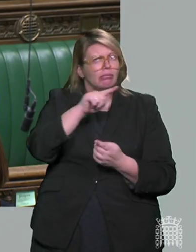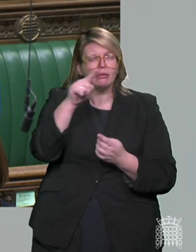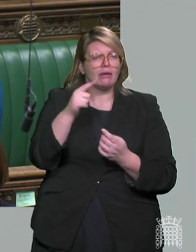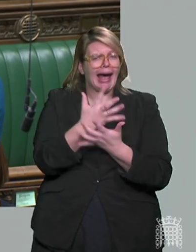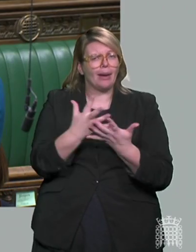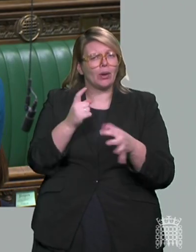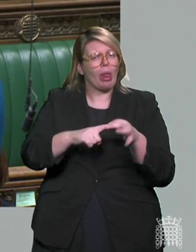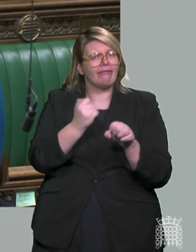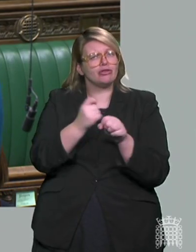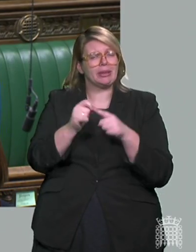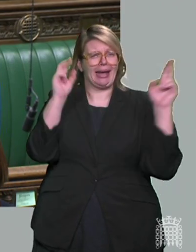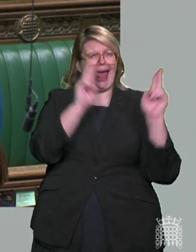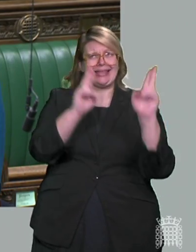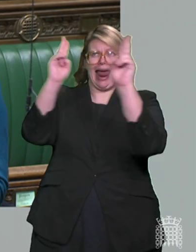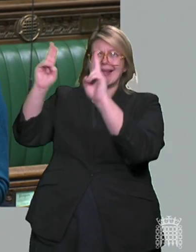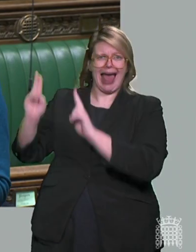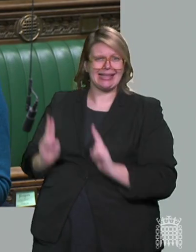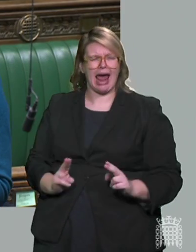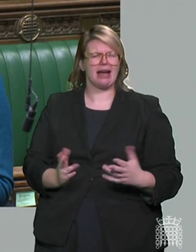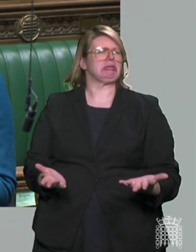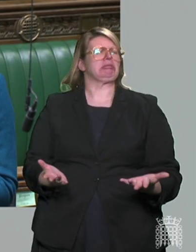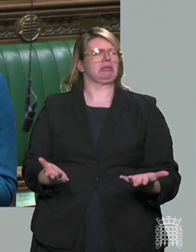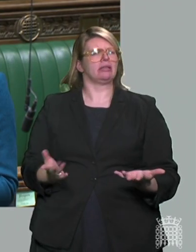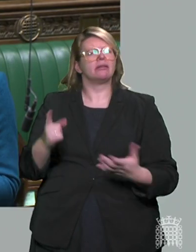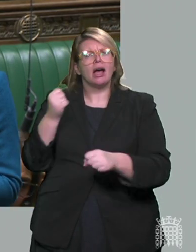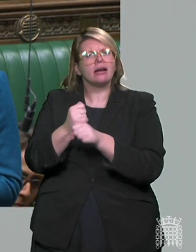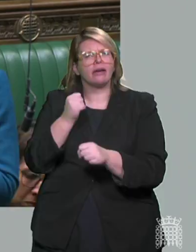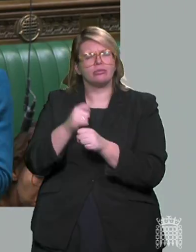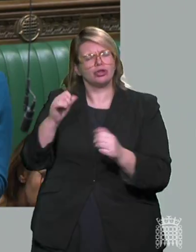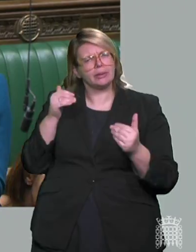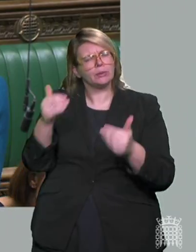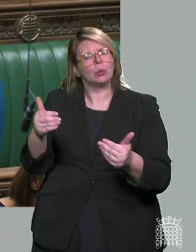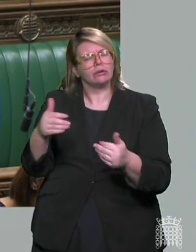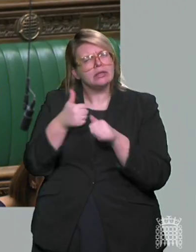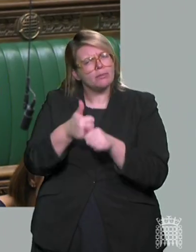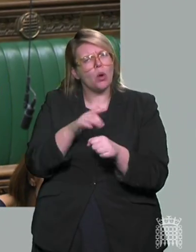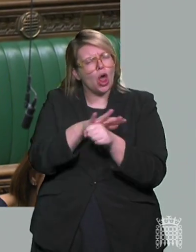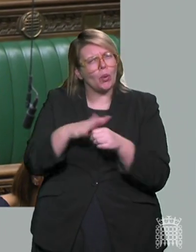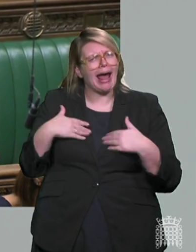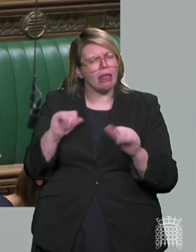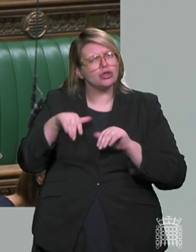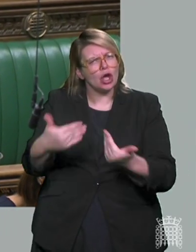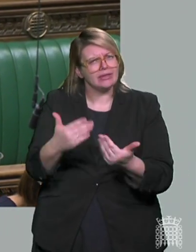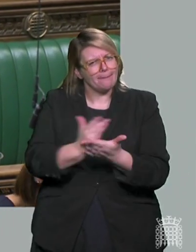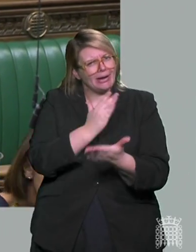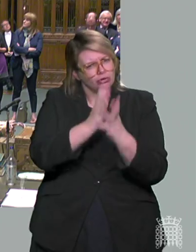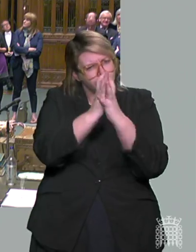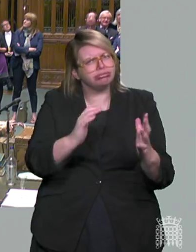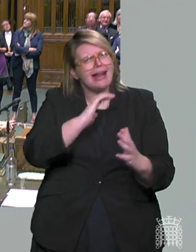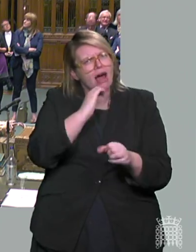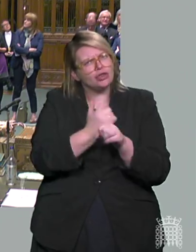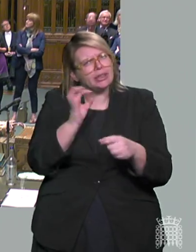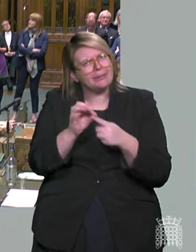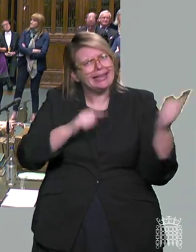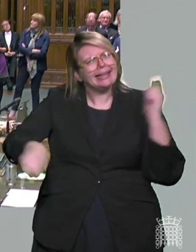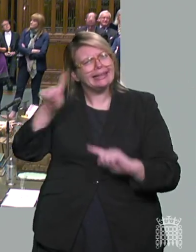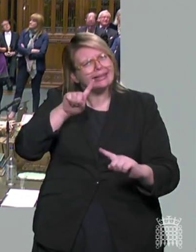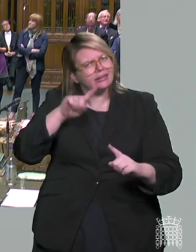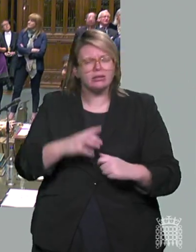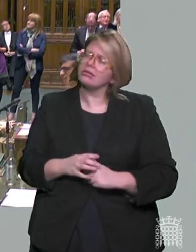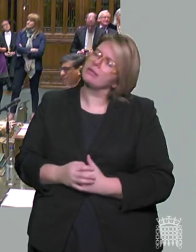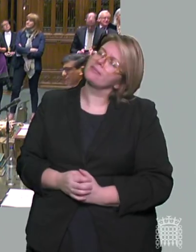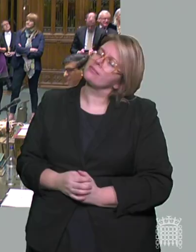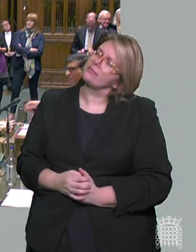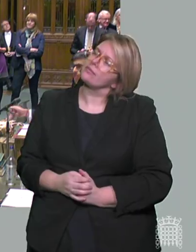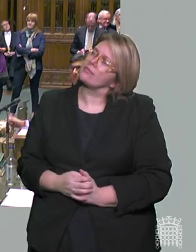When will the Prime Minister end his and the Government’s neglect of local health services, and recruit and retain the GPs we need?